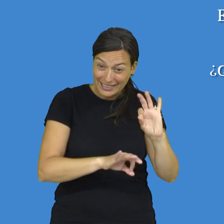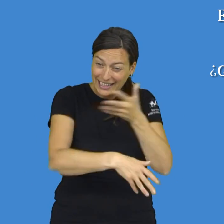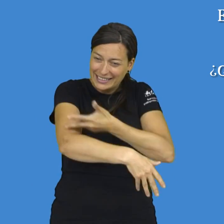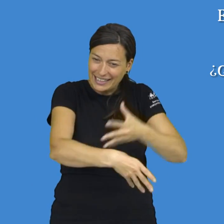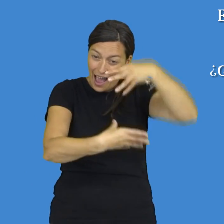sangre